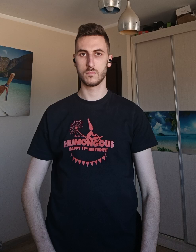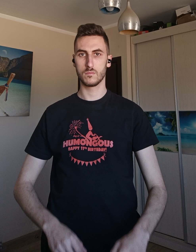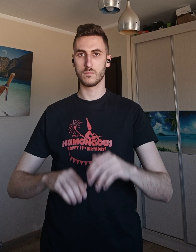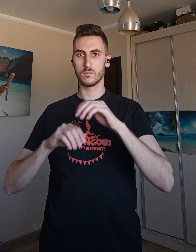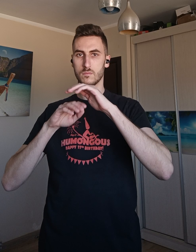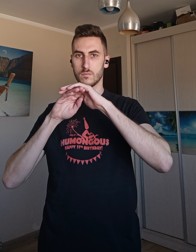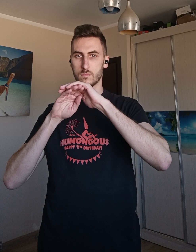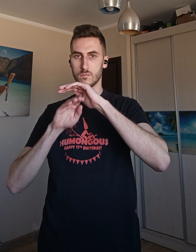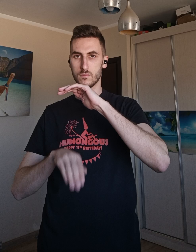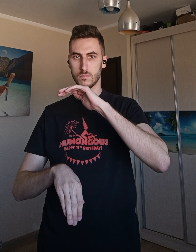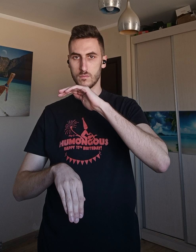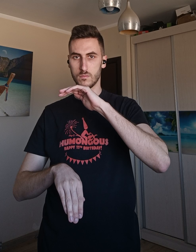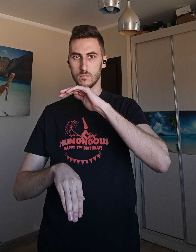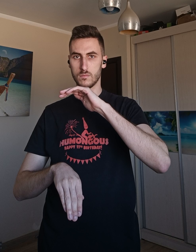זול